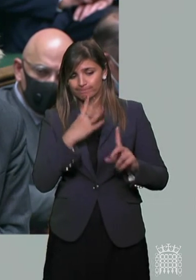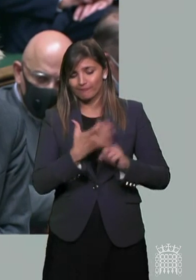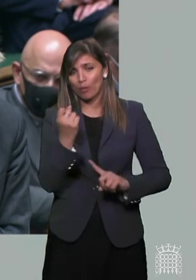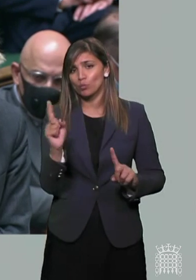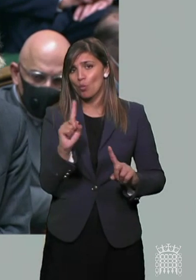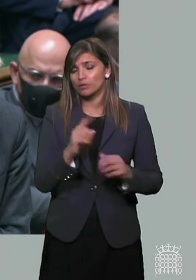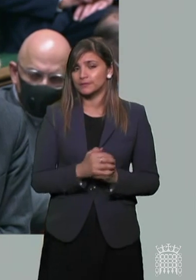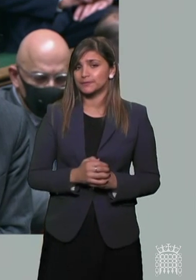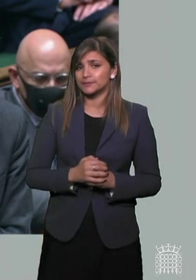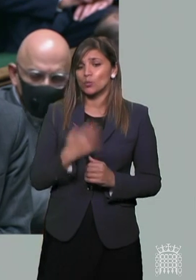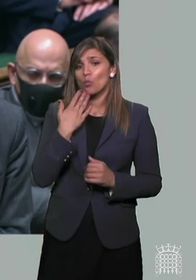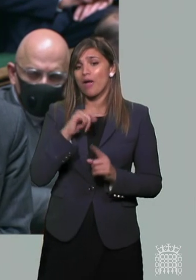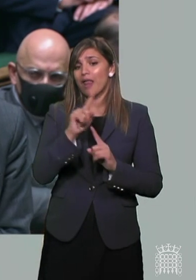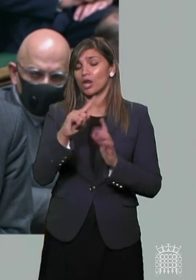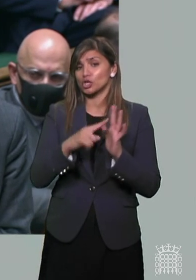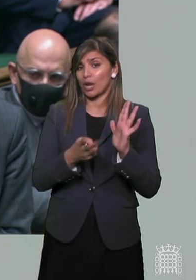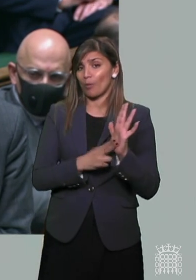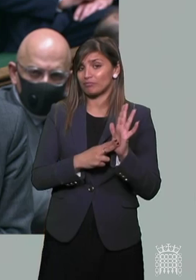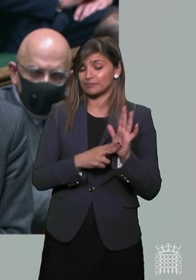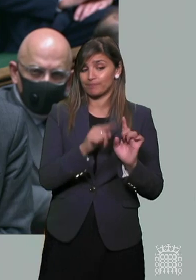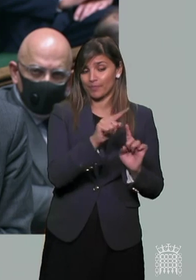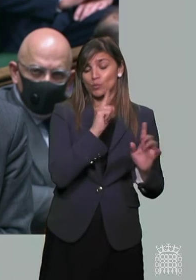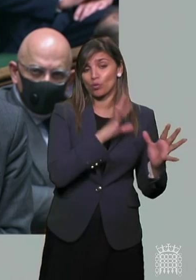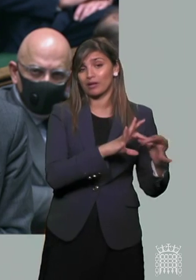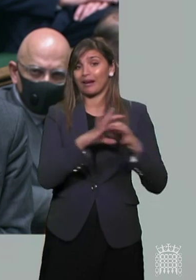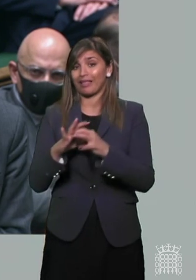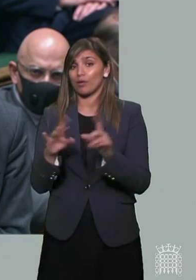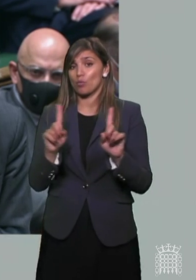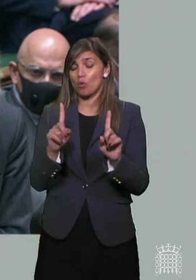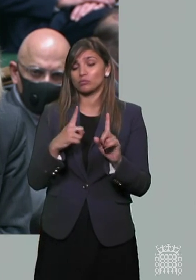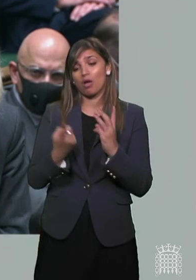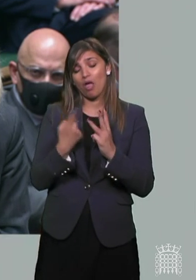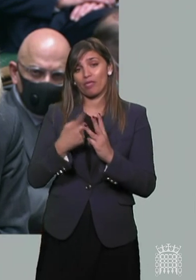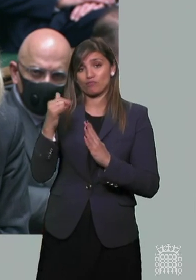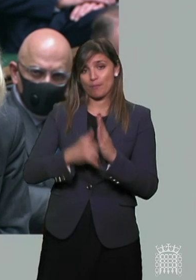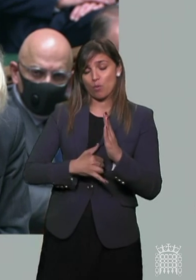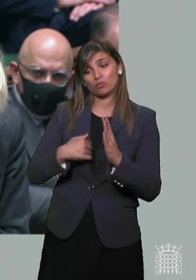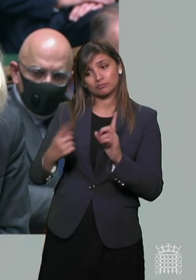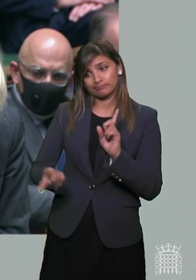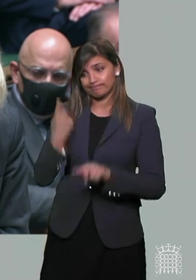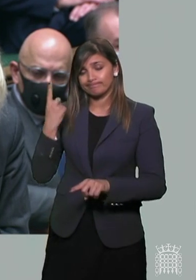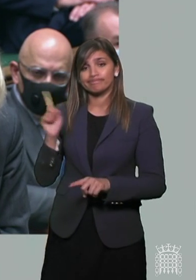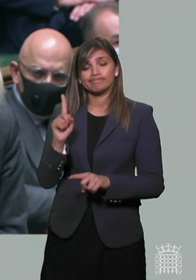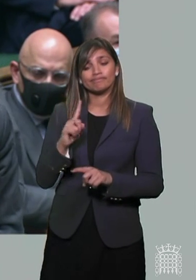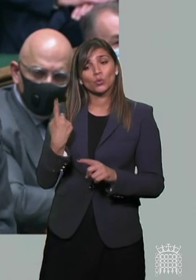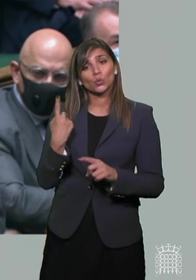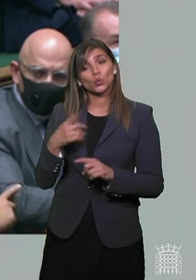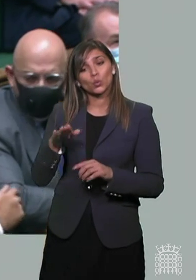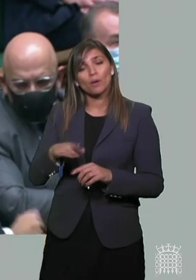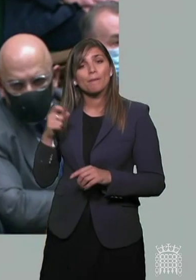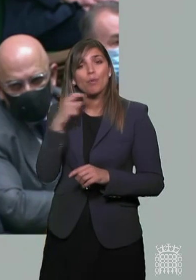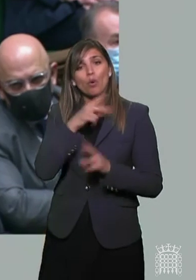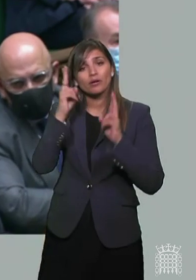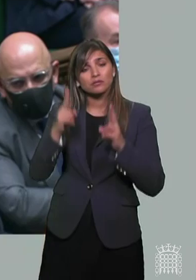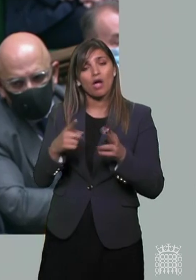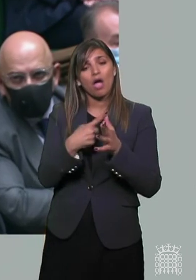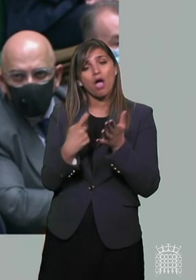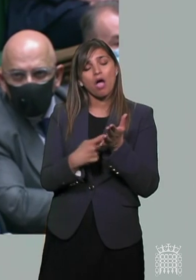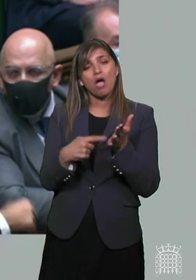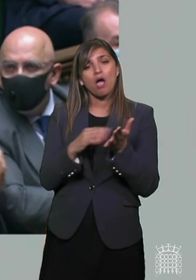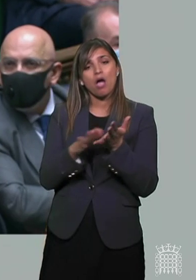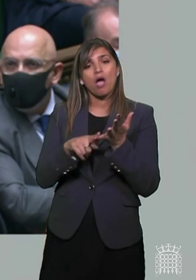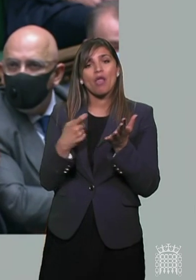That will also feed in to the report we have commissioned on the death of Arthur Labinjo-Hughes.